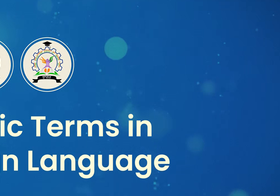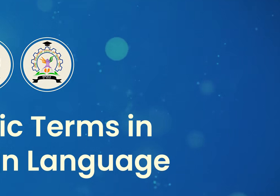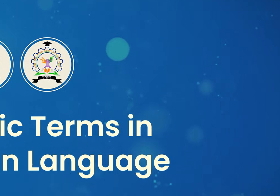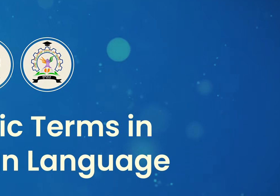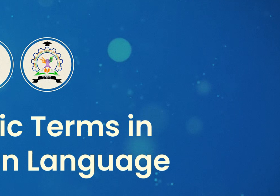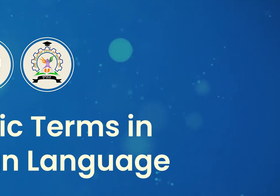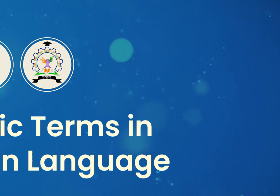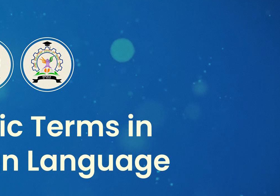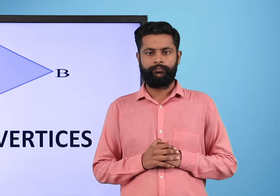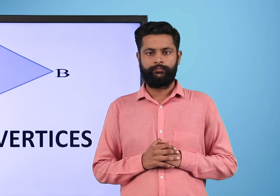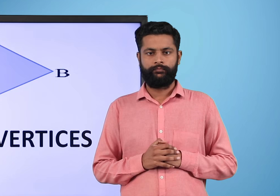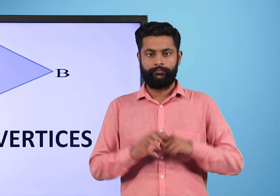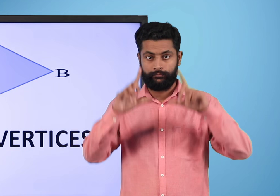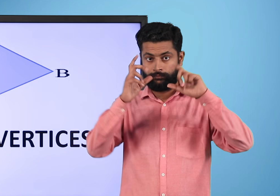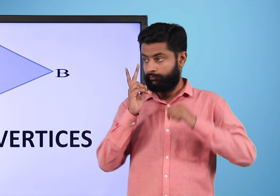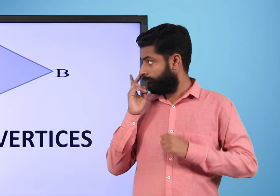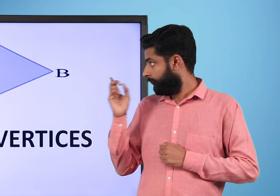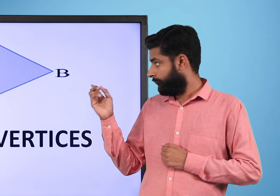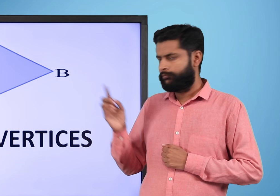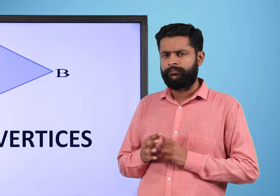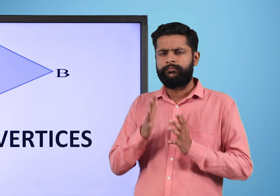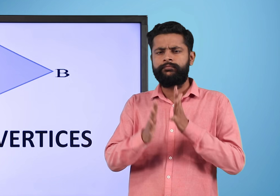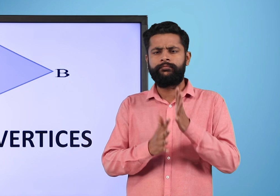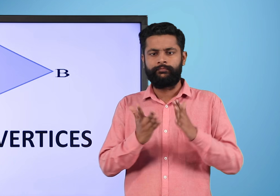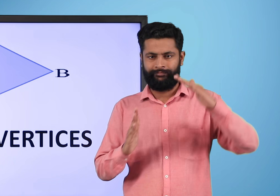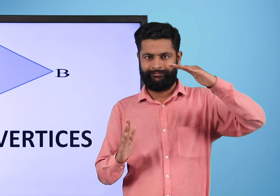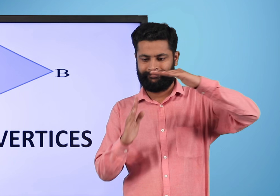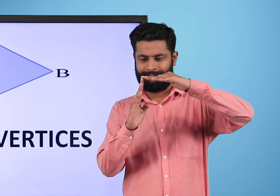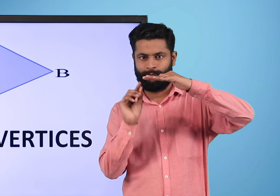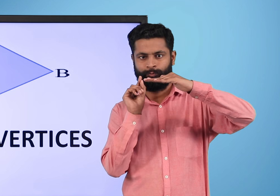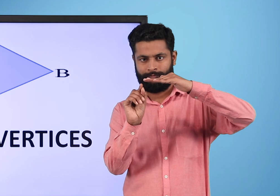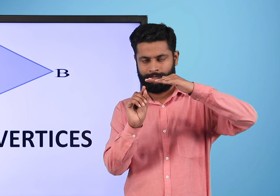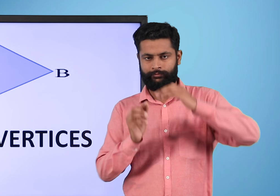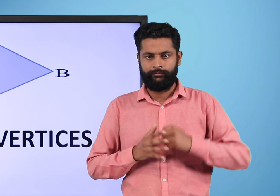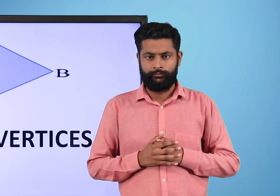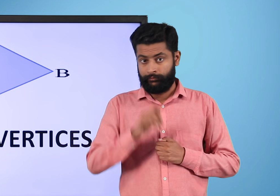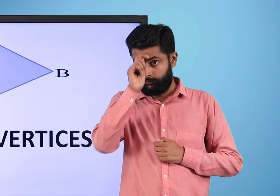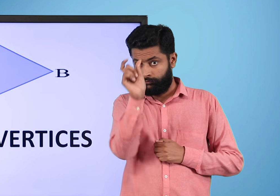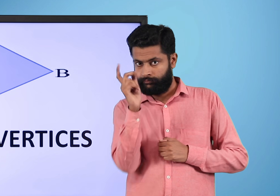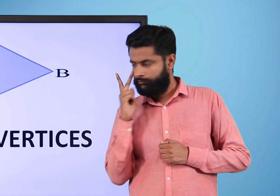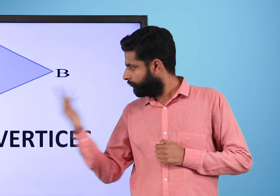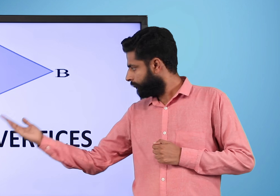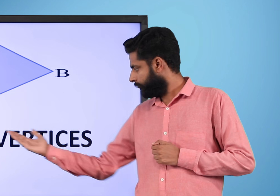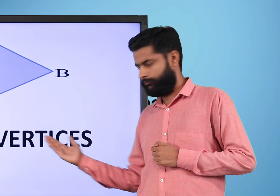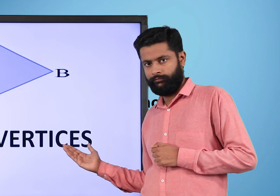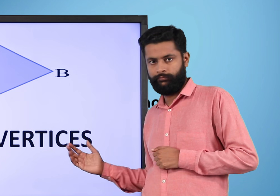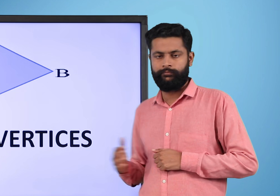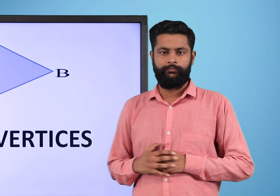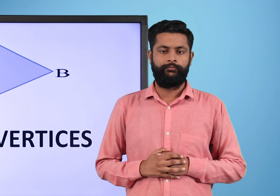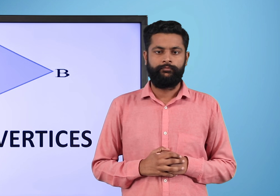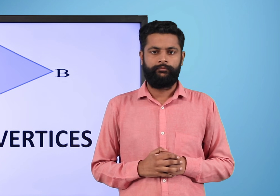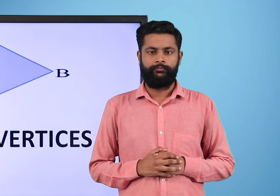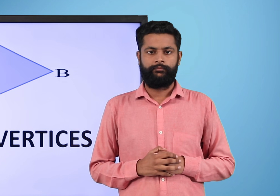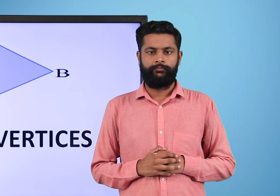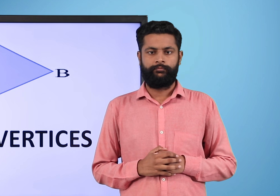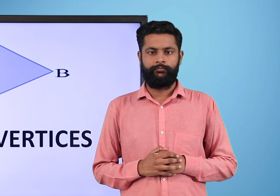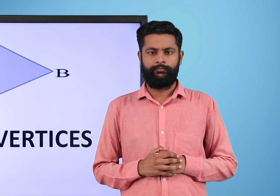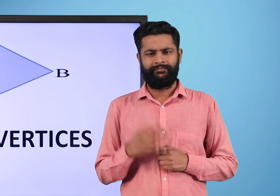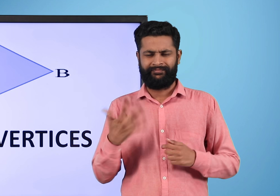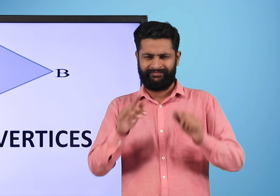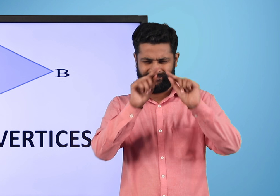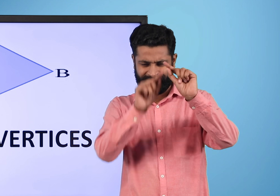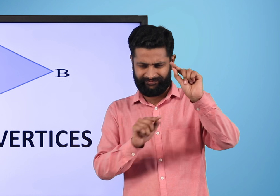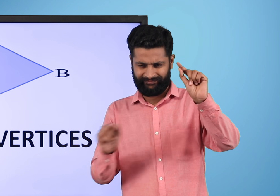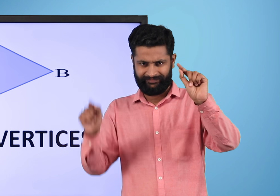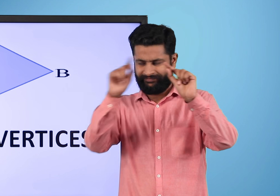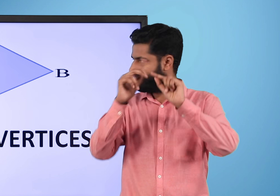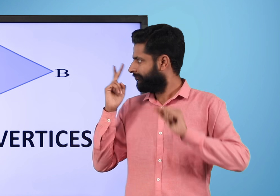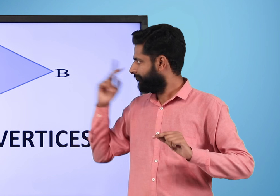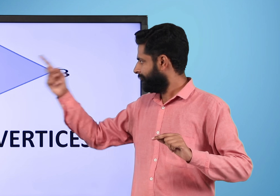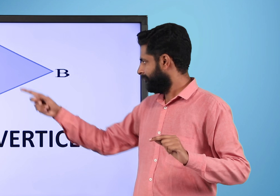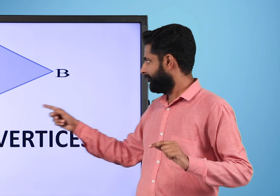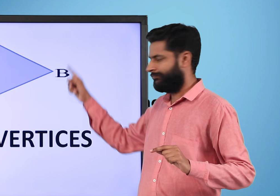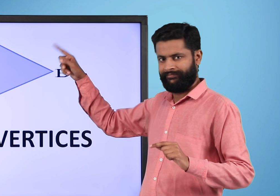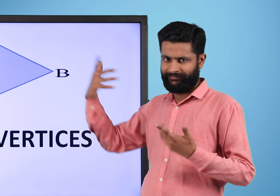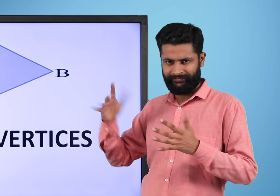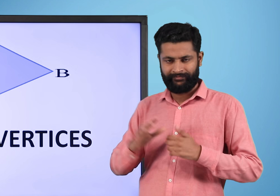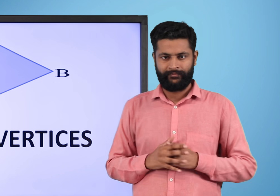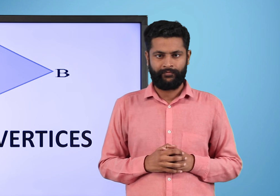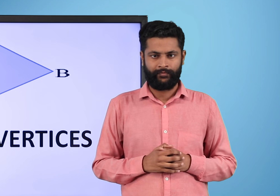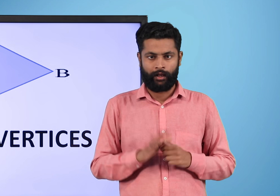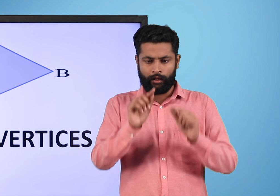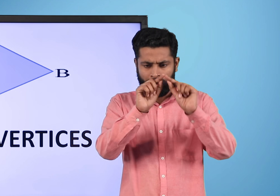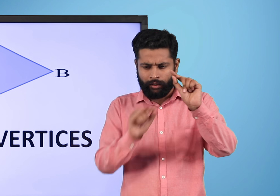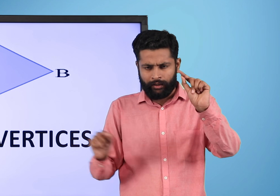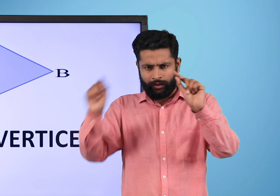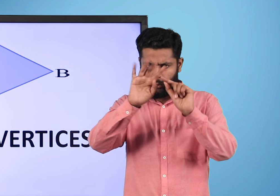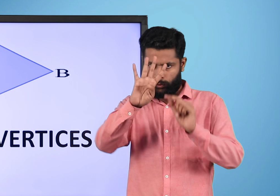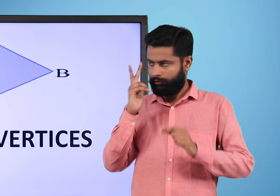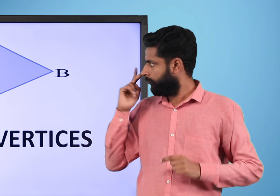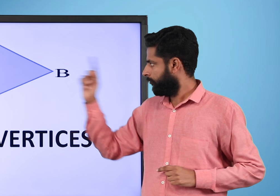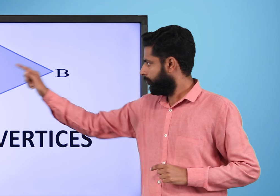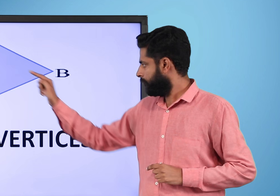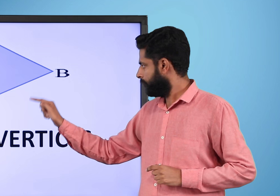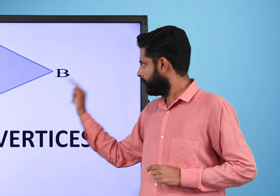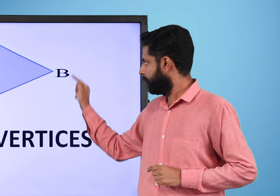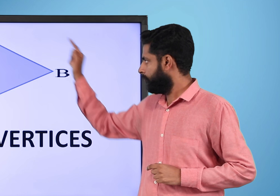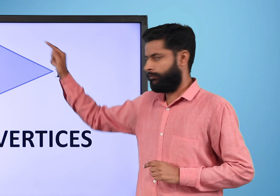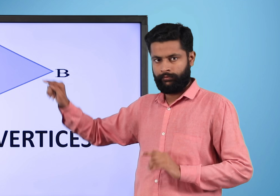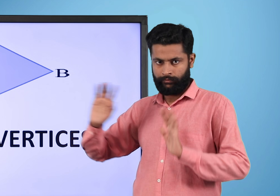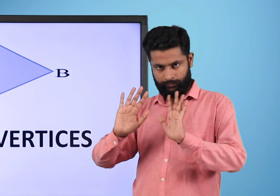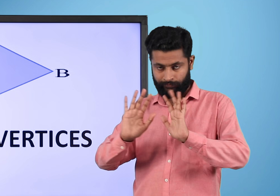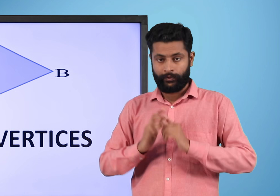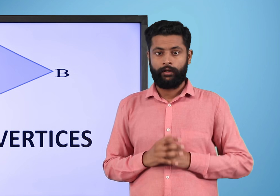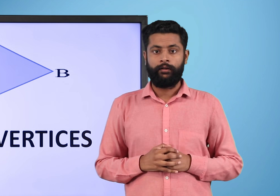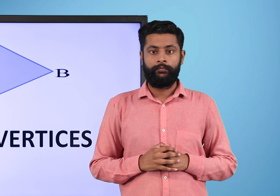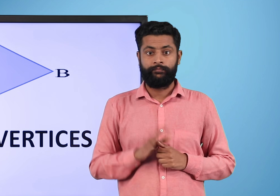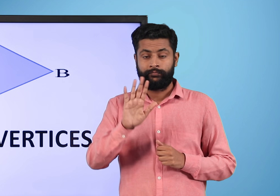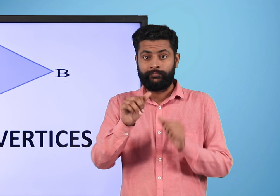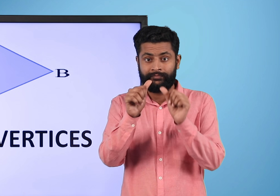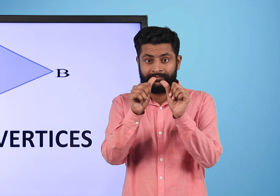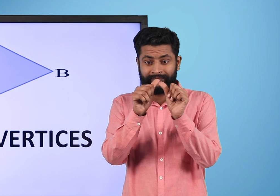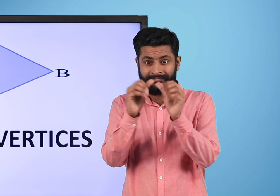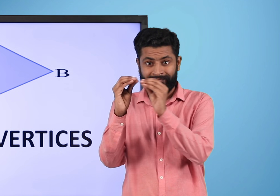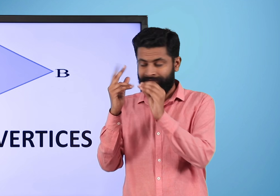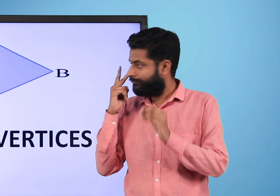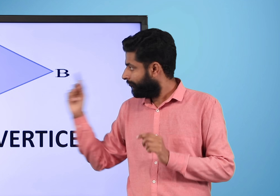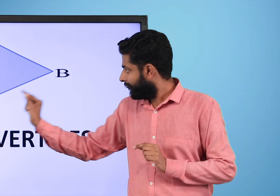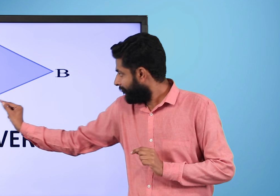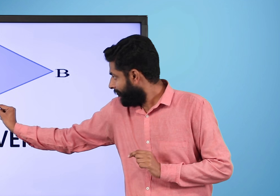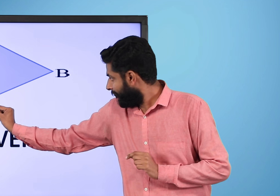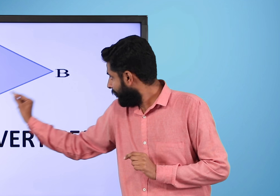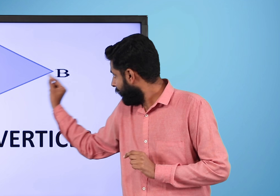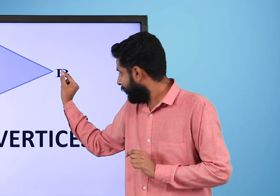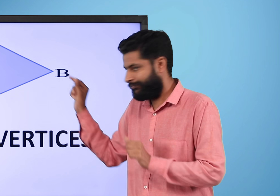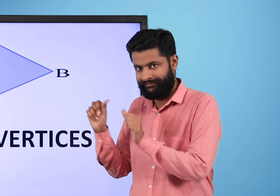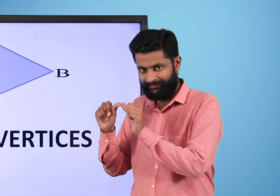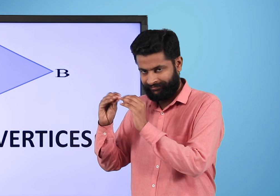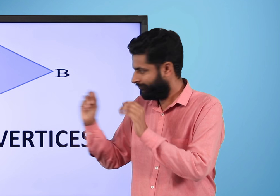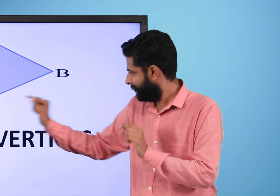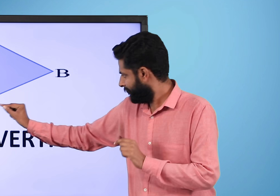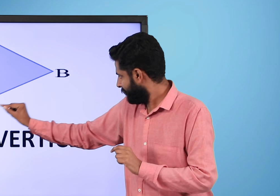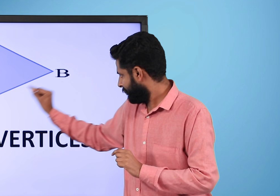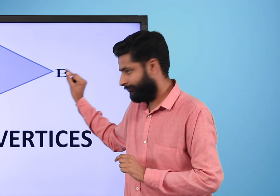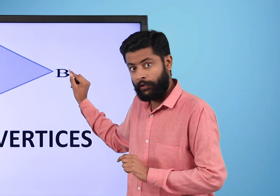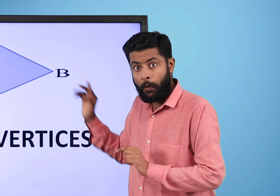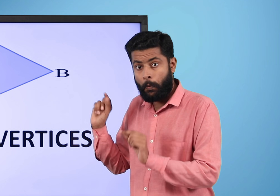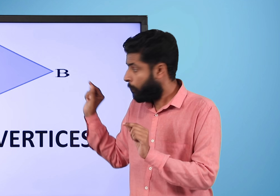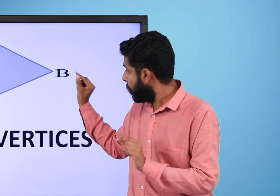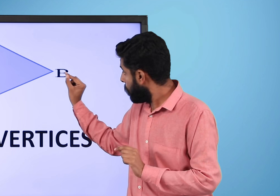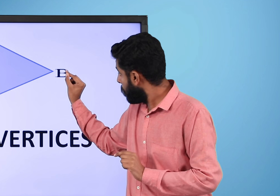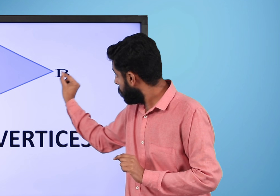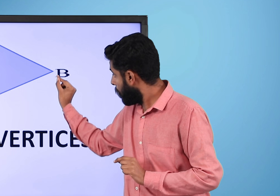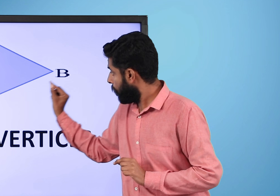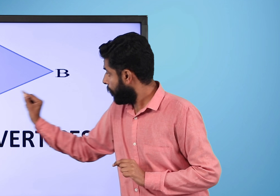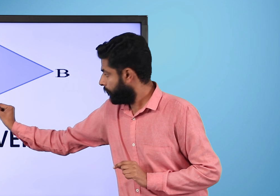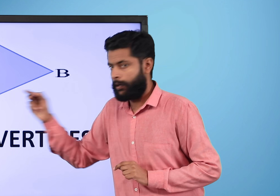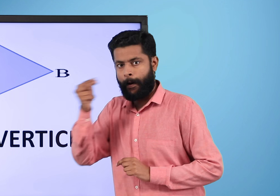This sign refers to adjacent vertices. The end points of the same side in a polygon are adjacent vertices. For example, in a quadrilateral ABCD, A and B are adjacent vertices.